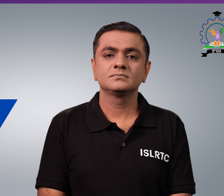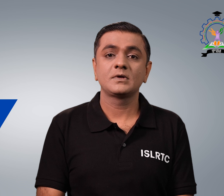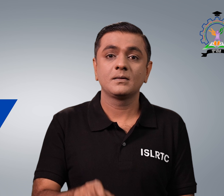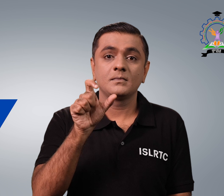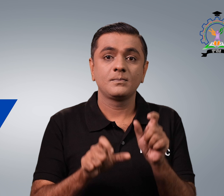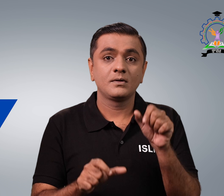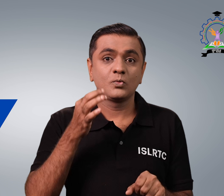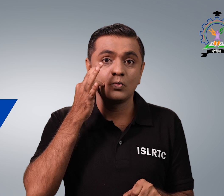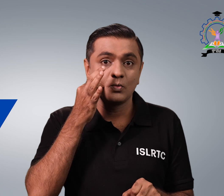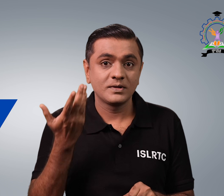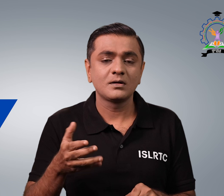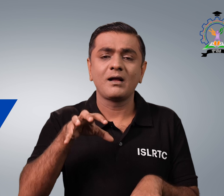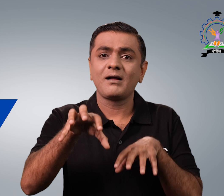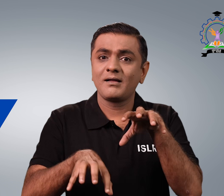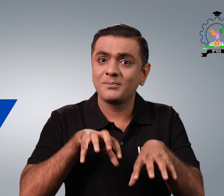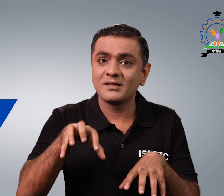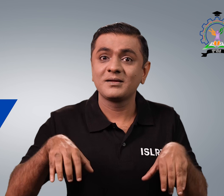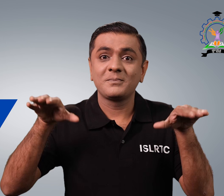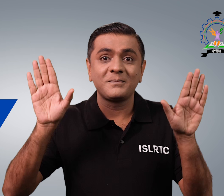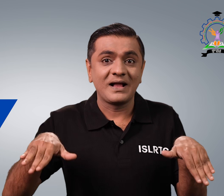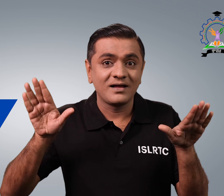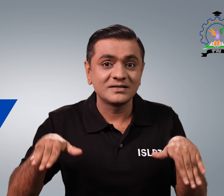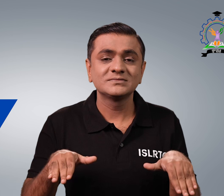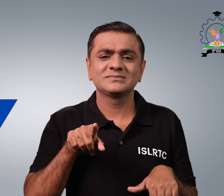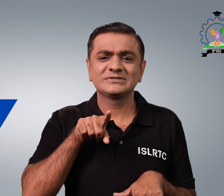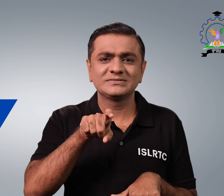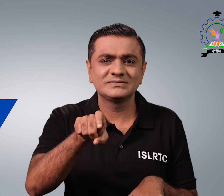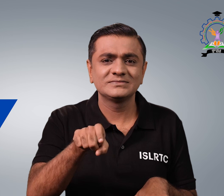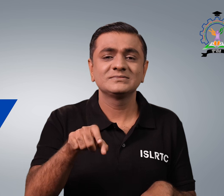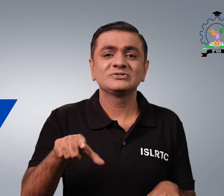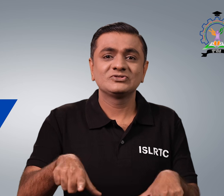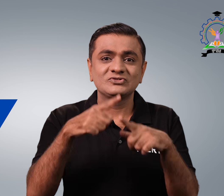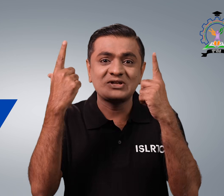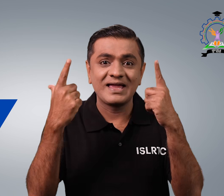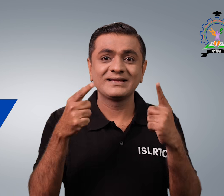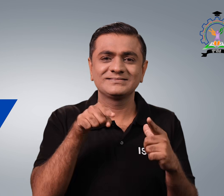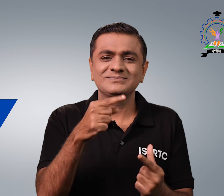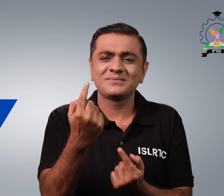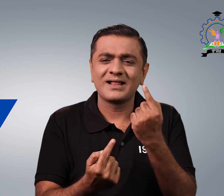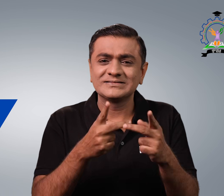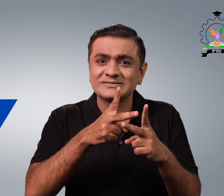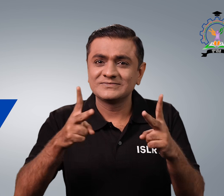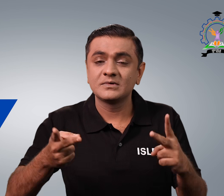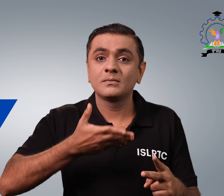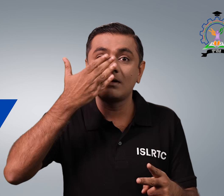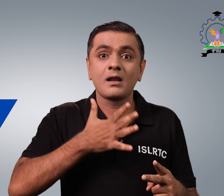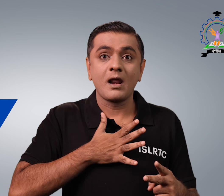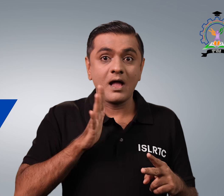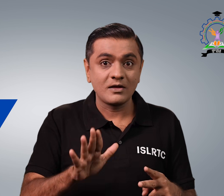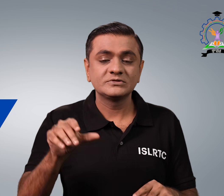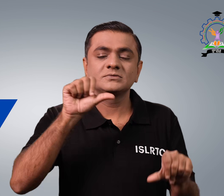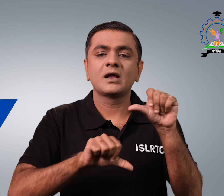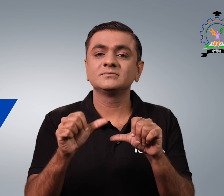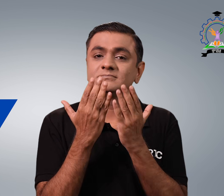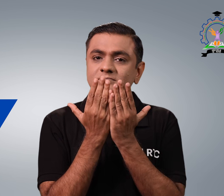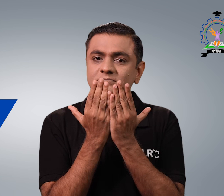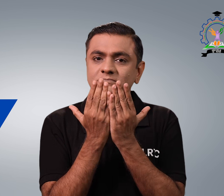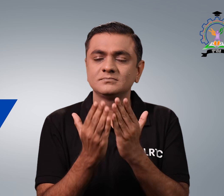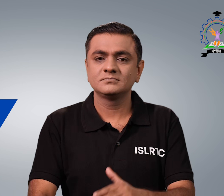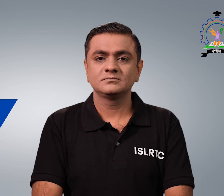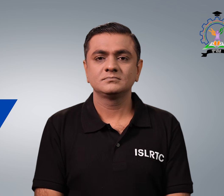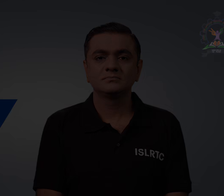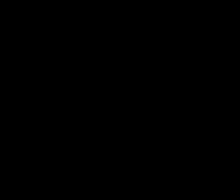A science that studies all living beings such as humans, animals, birds, insects and plants.